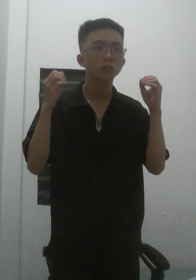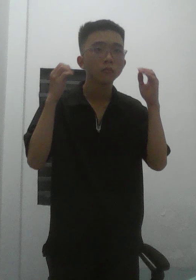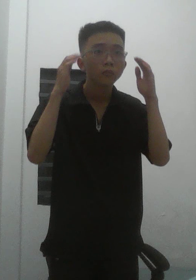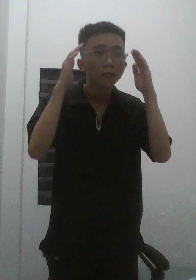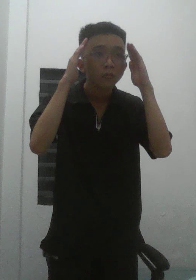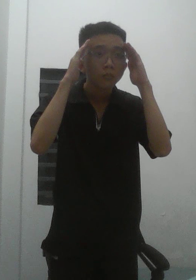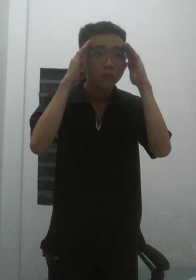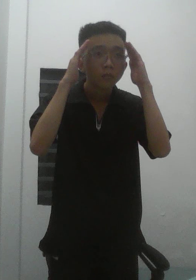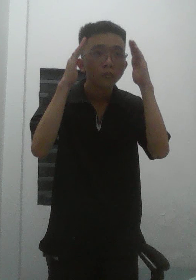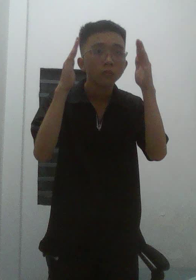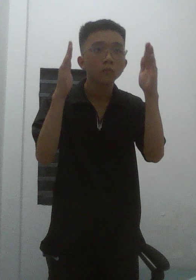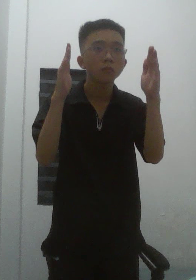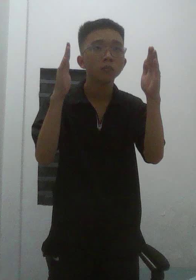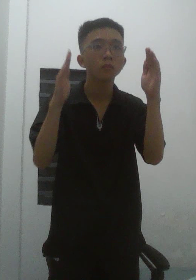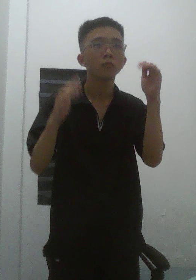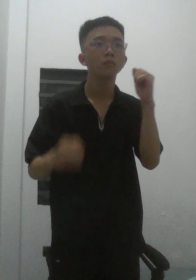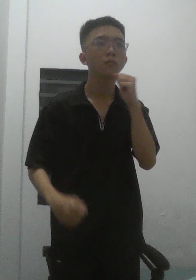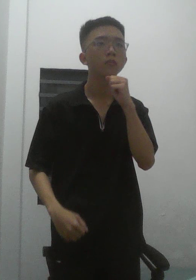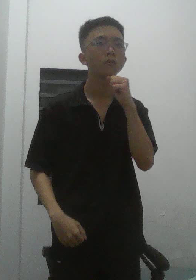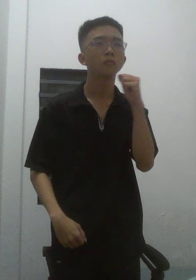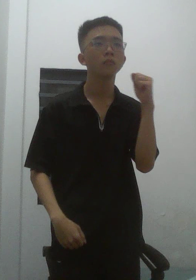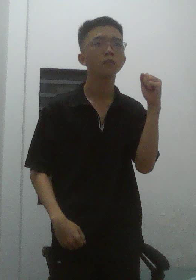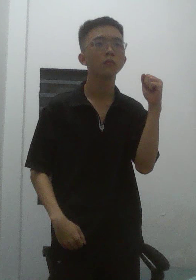khong quan tam